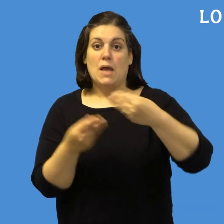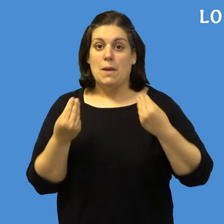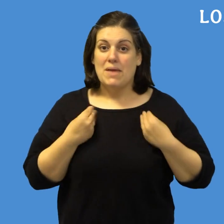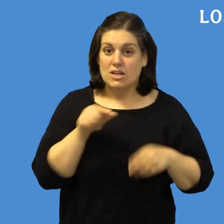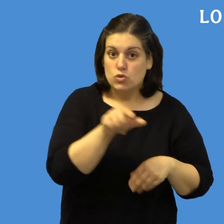vivir